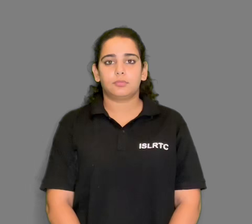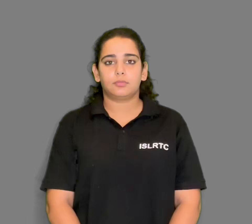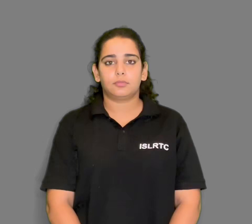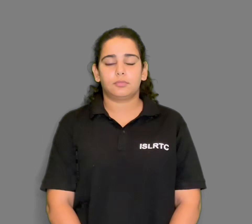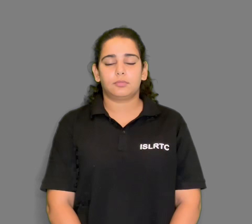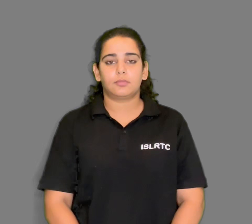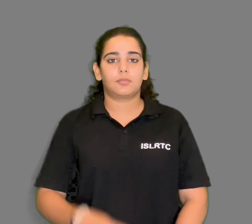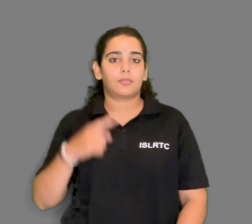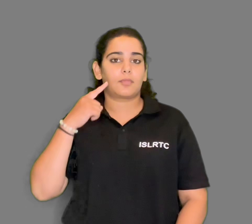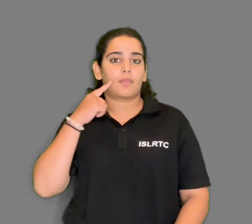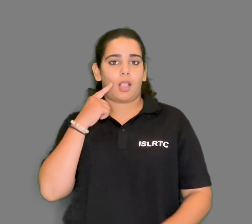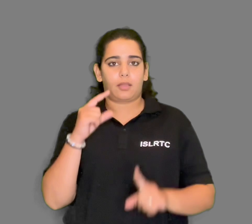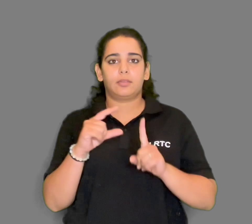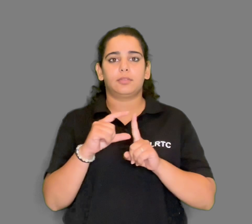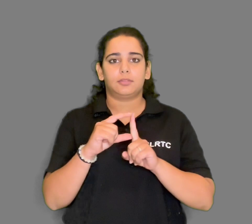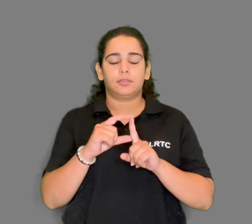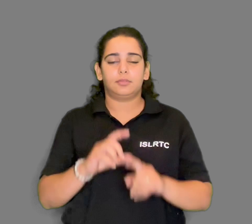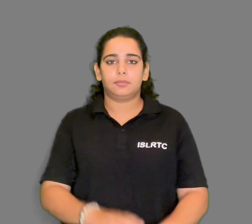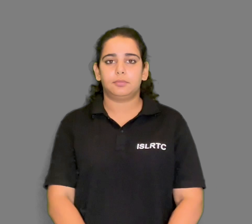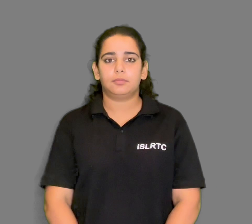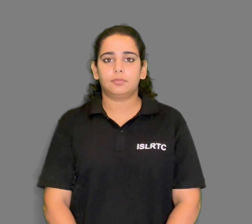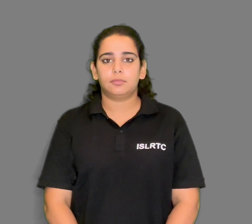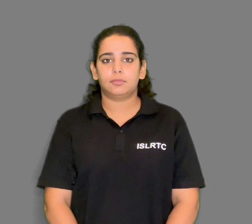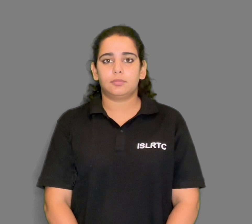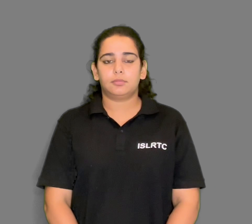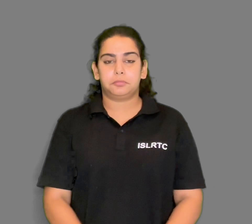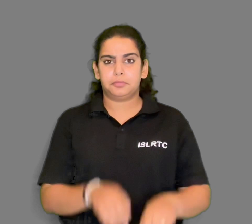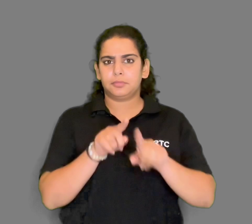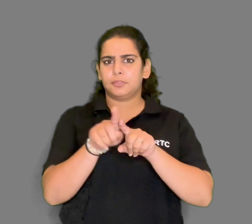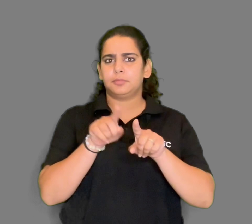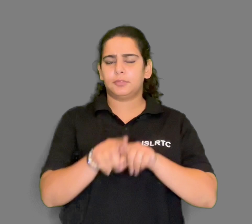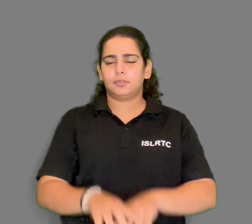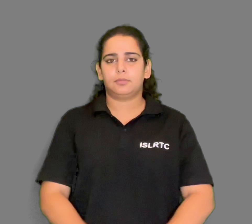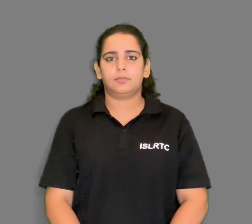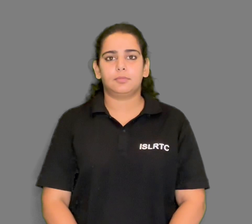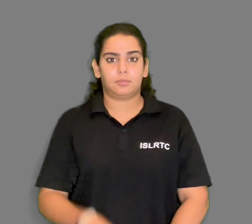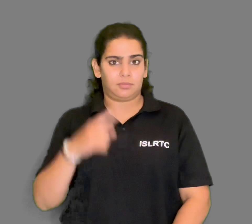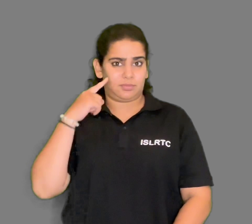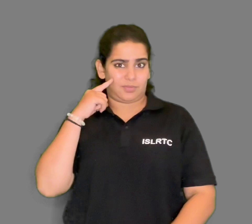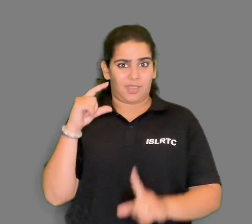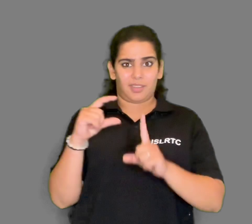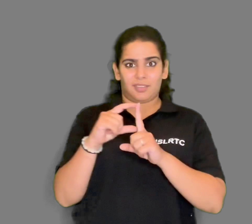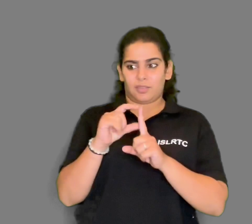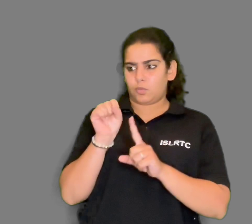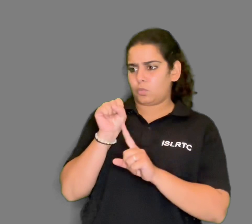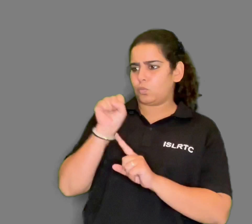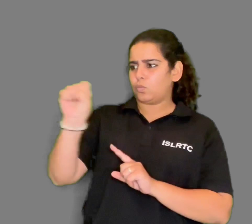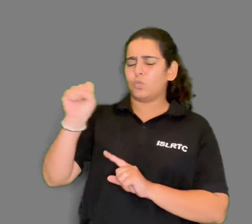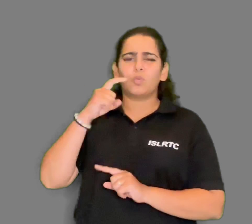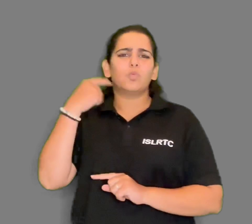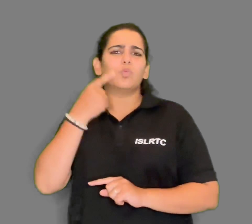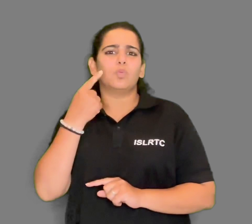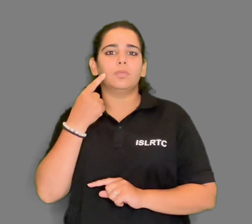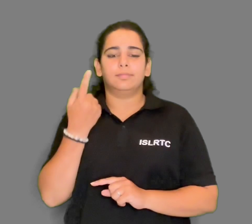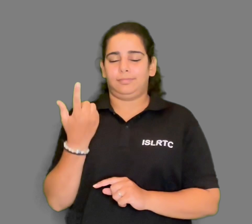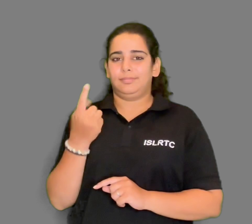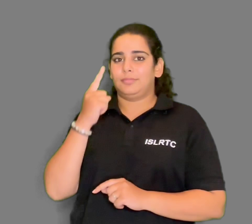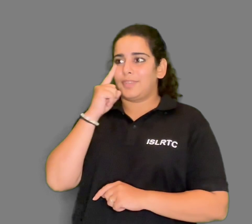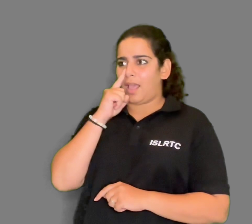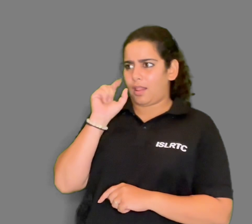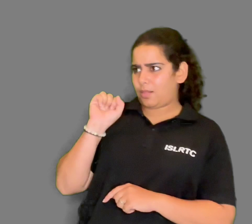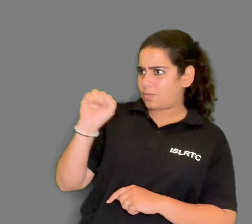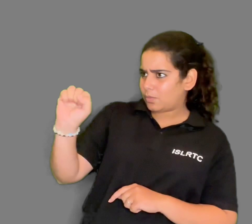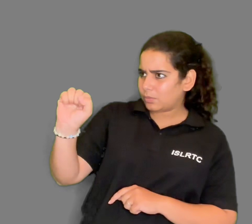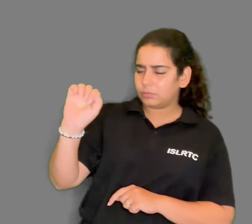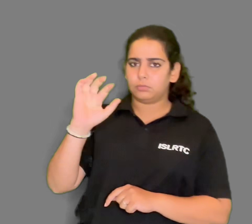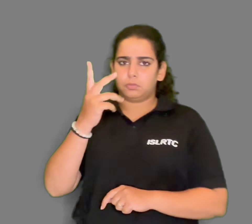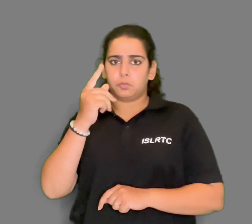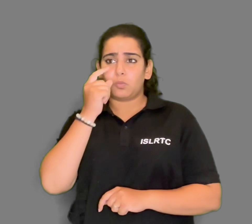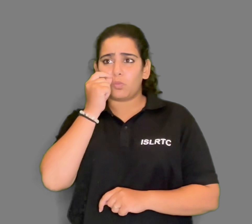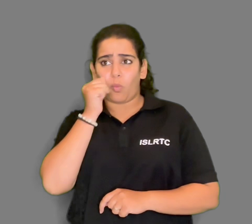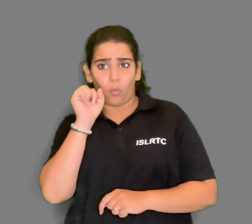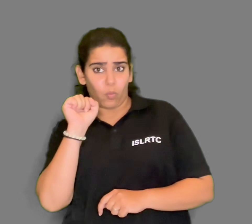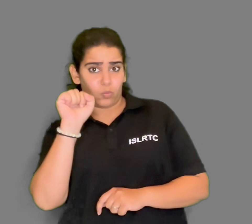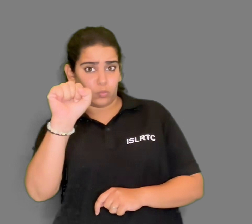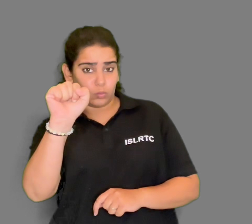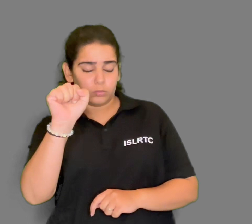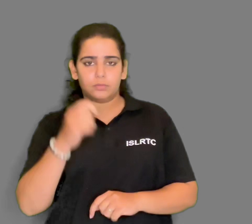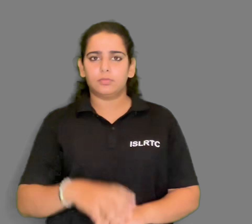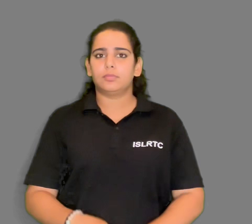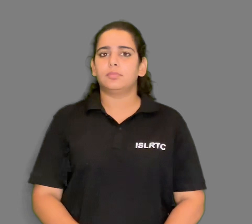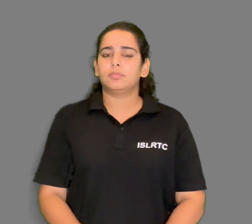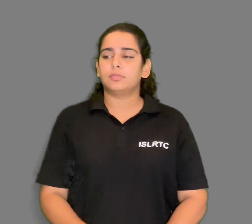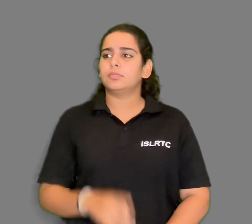Identification the action or process of identifying someone or something or the fact of being identified